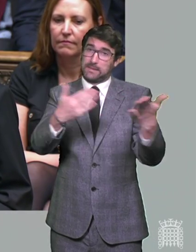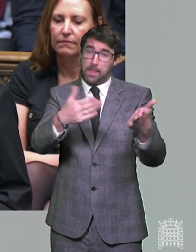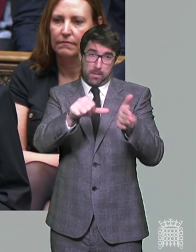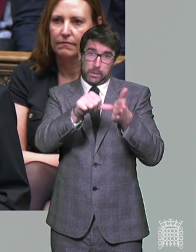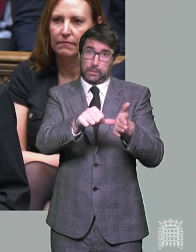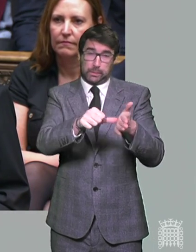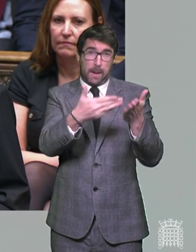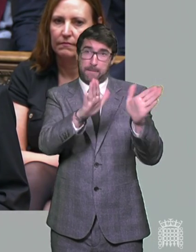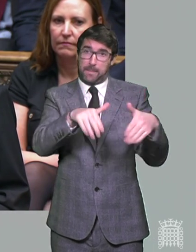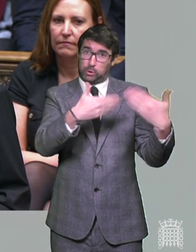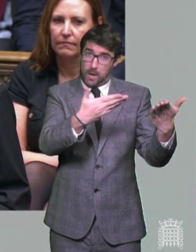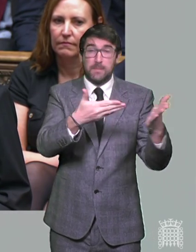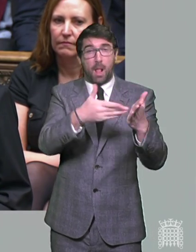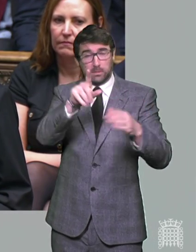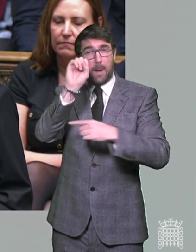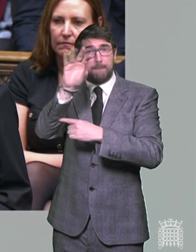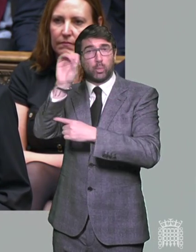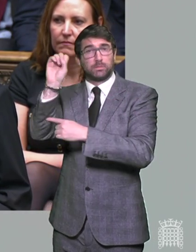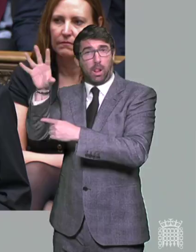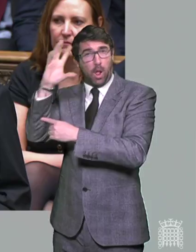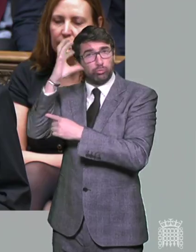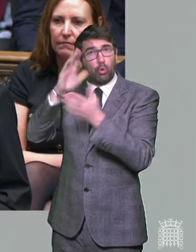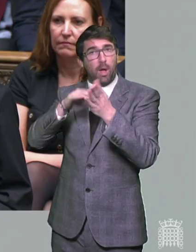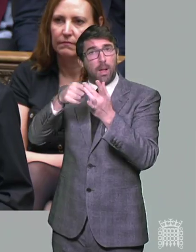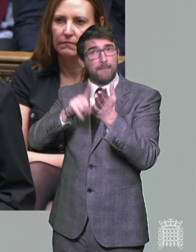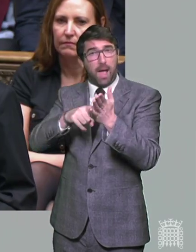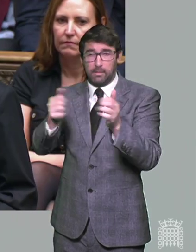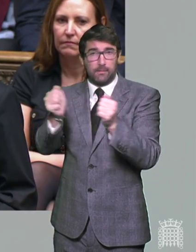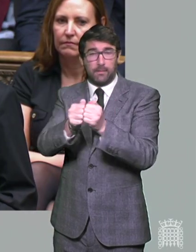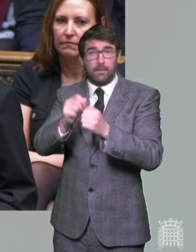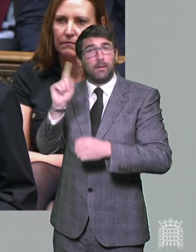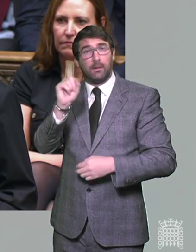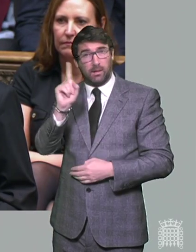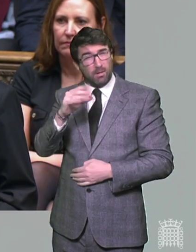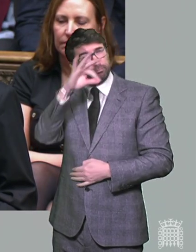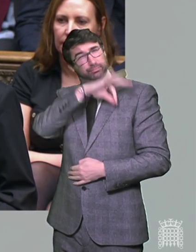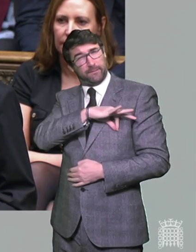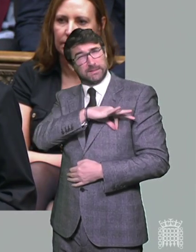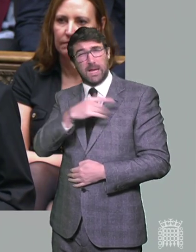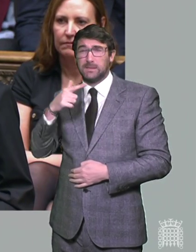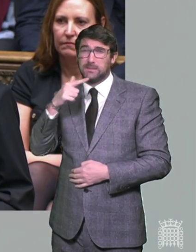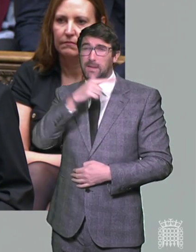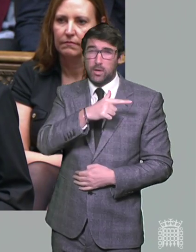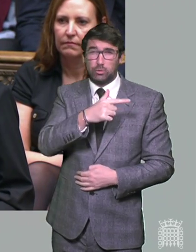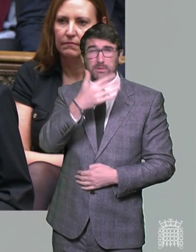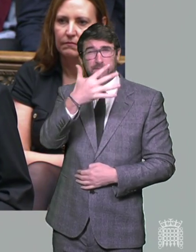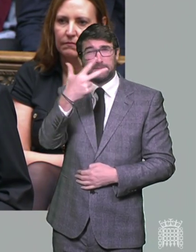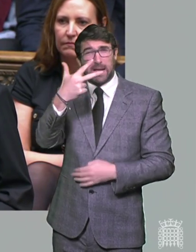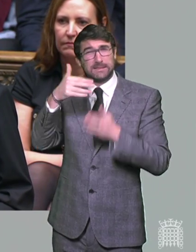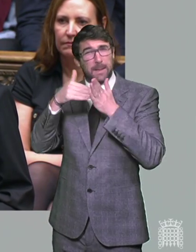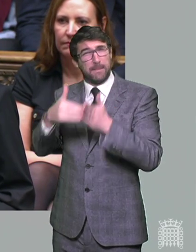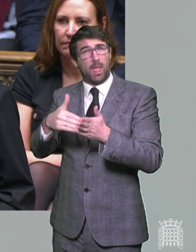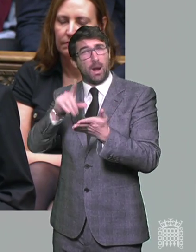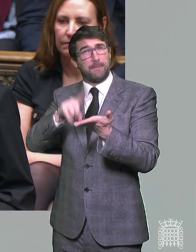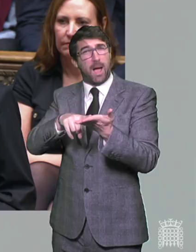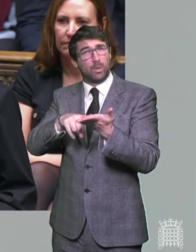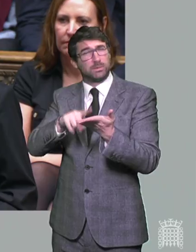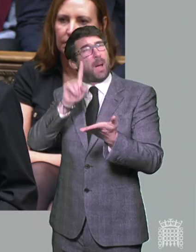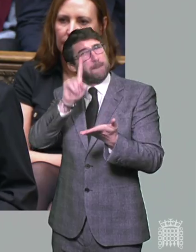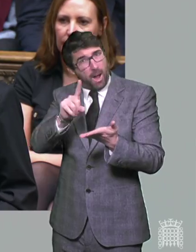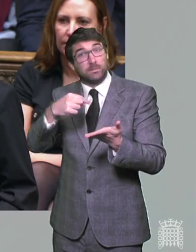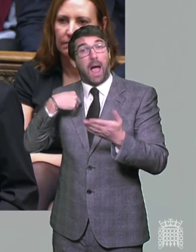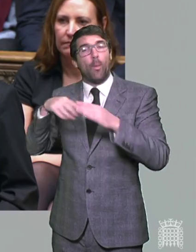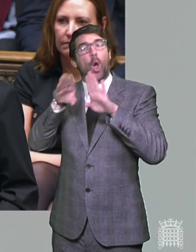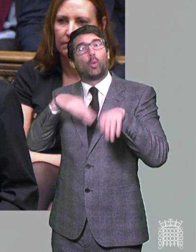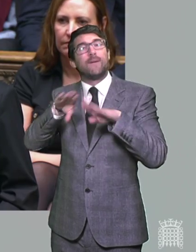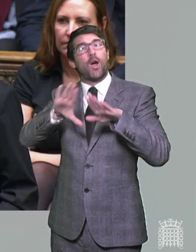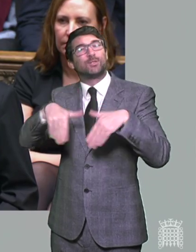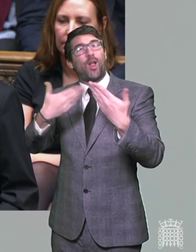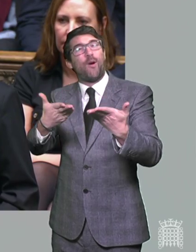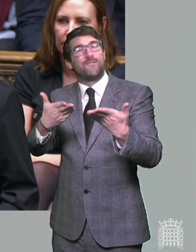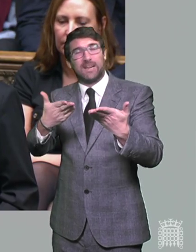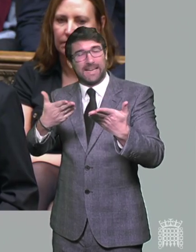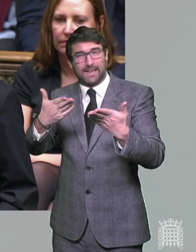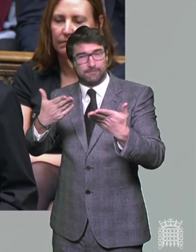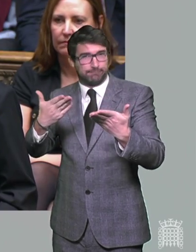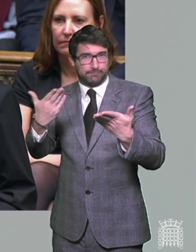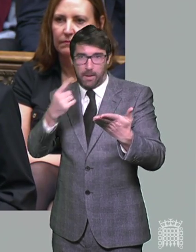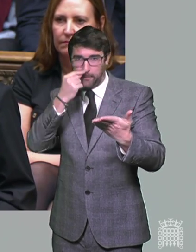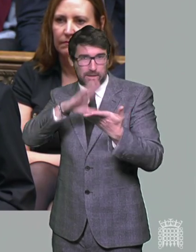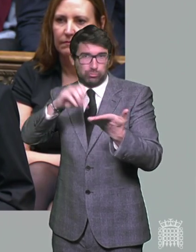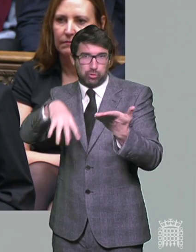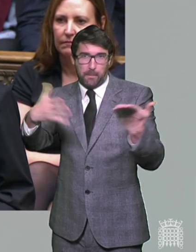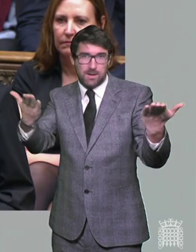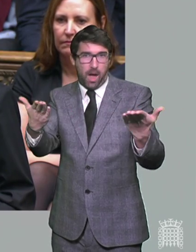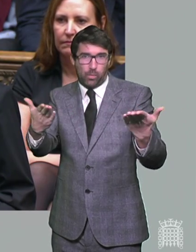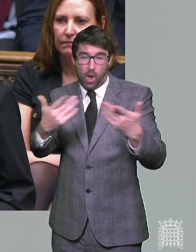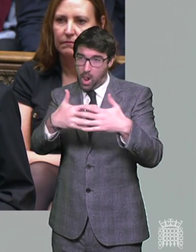Nor does it work for our postal service—Royal Mail Group took £758 million in profit last year, yet our universal service obligation is at risk, and workers’ pay and conditions and 10,000 jobs are under threat.